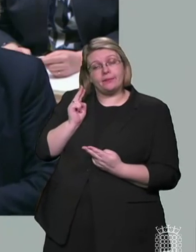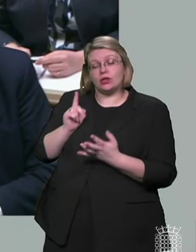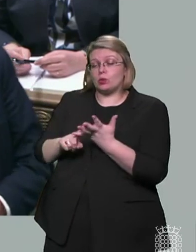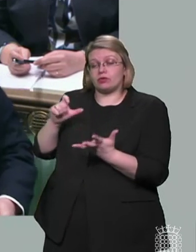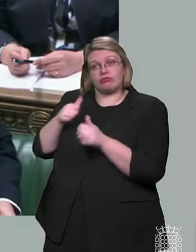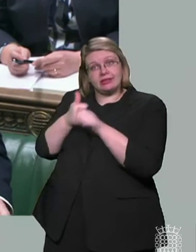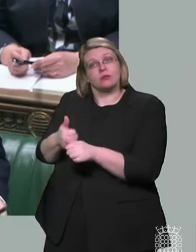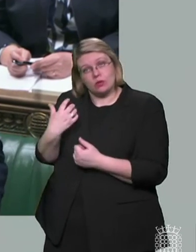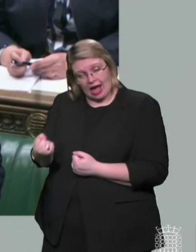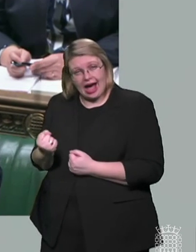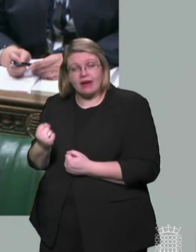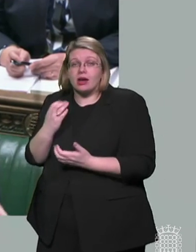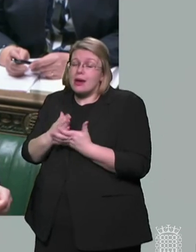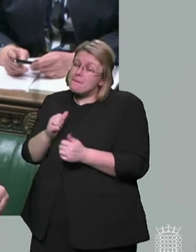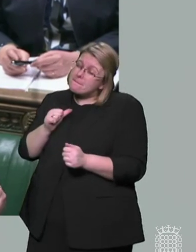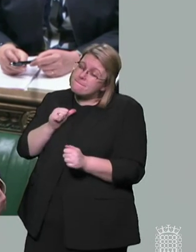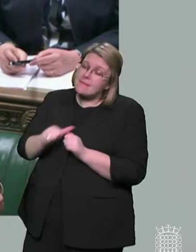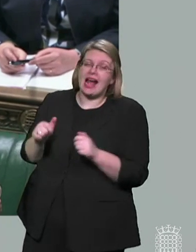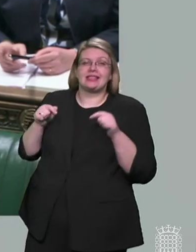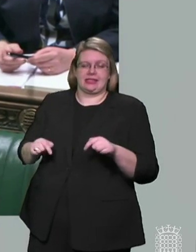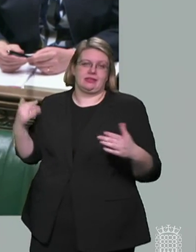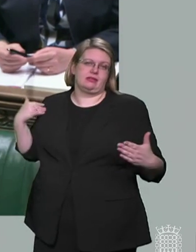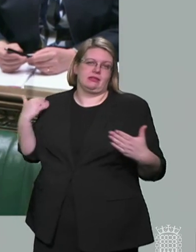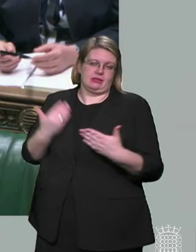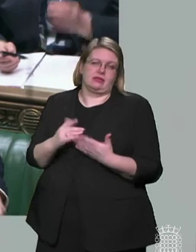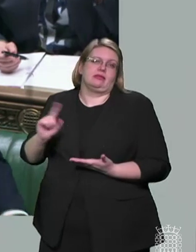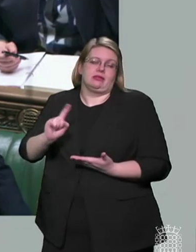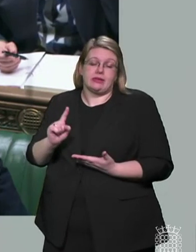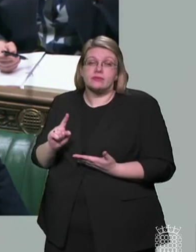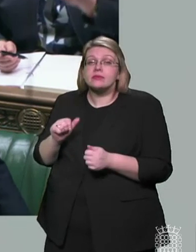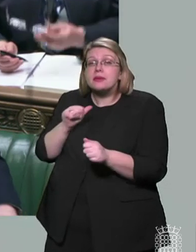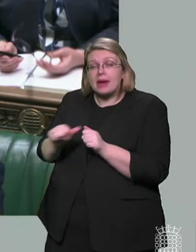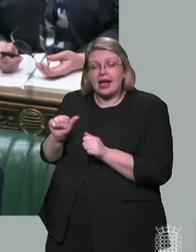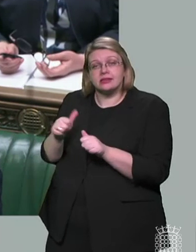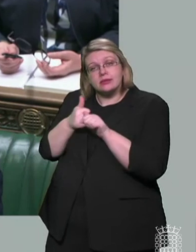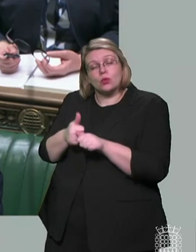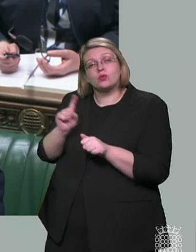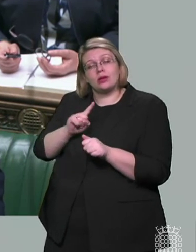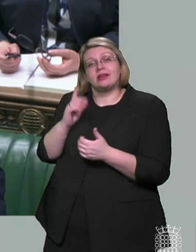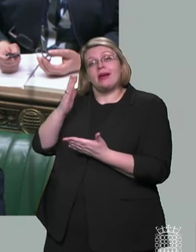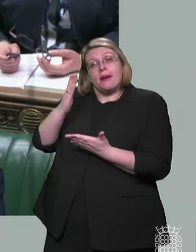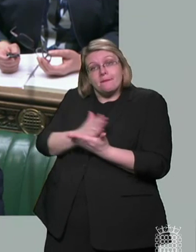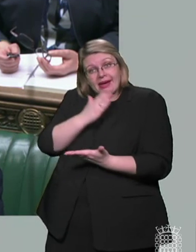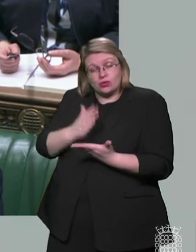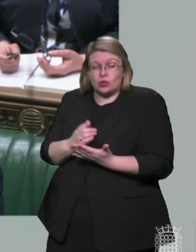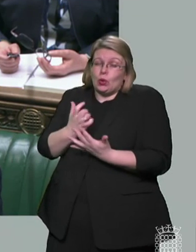The single best thing that we have done on the cost of living is making sure that we have millions more people into work.